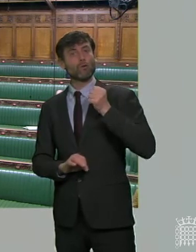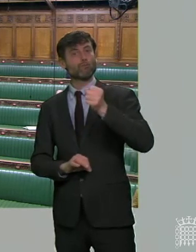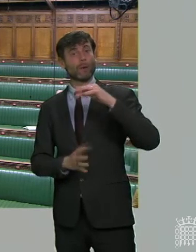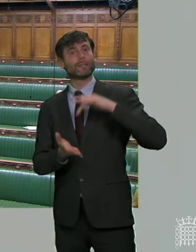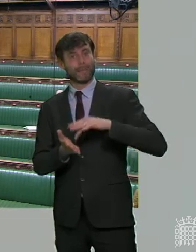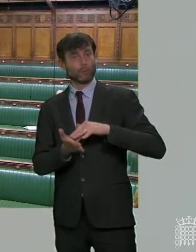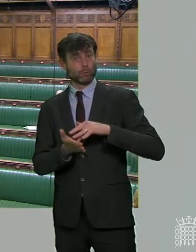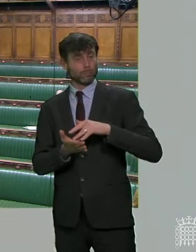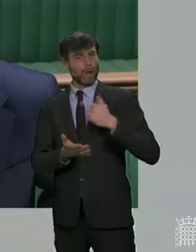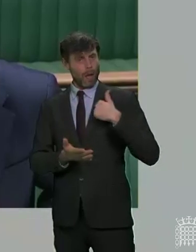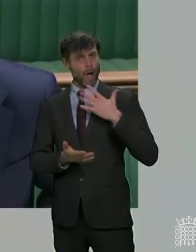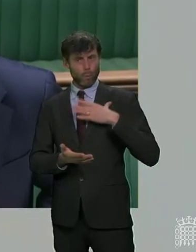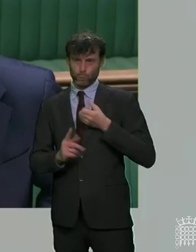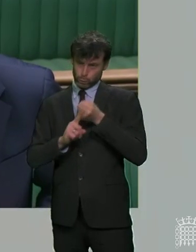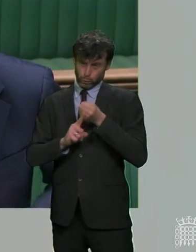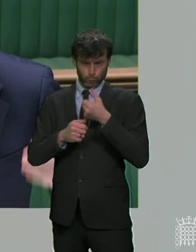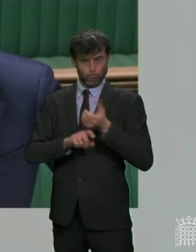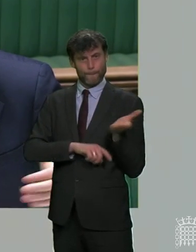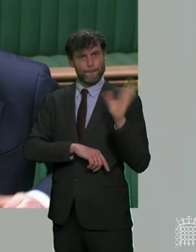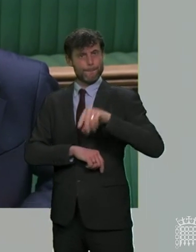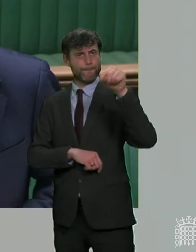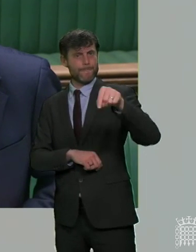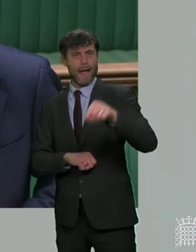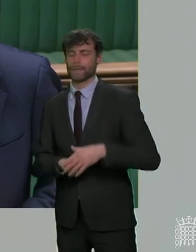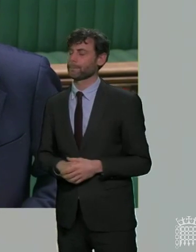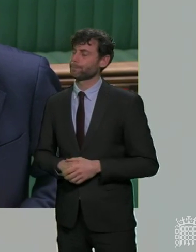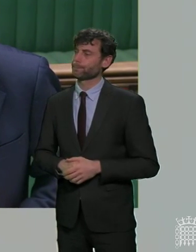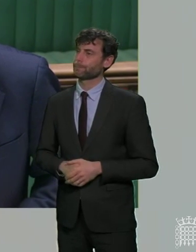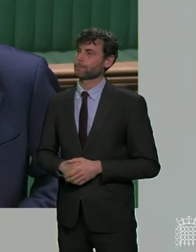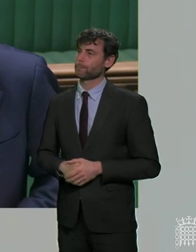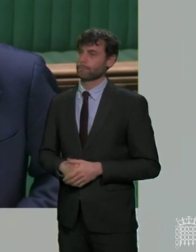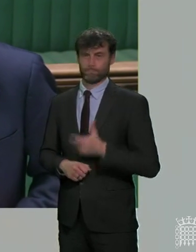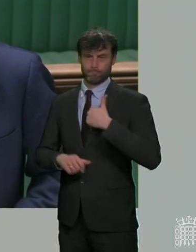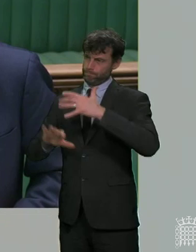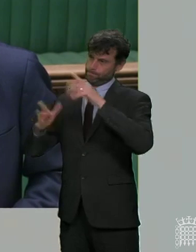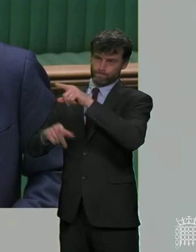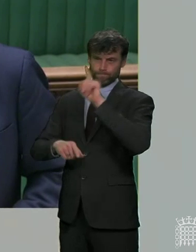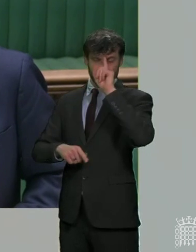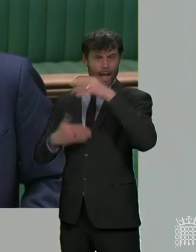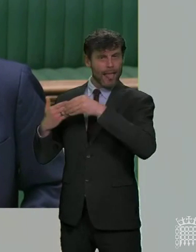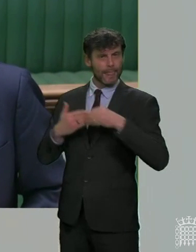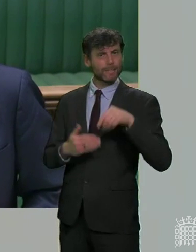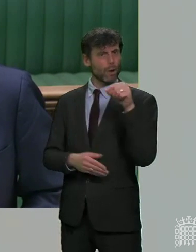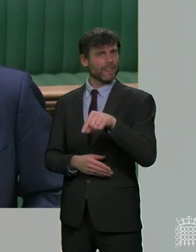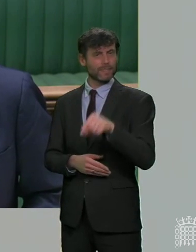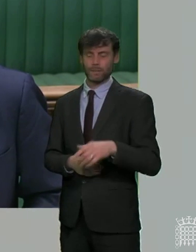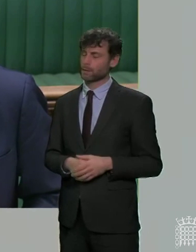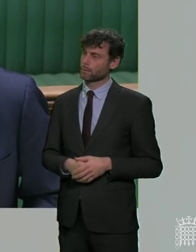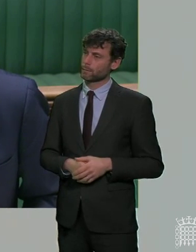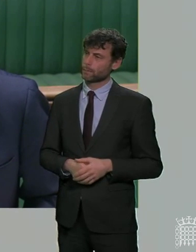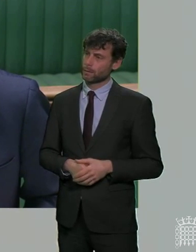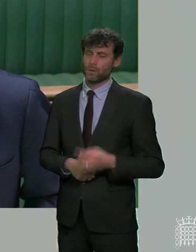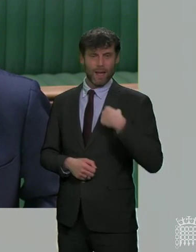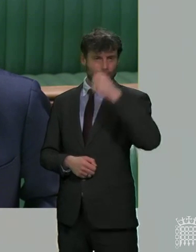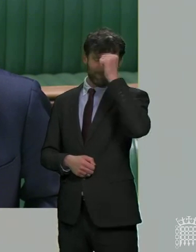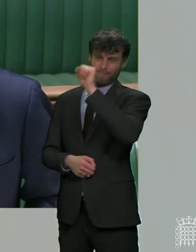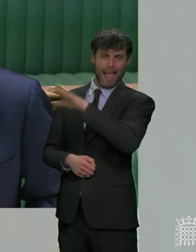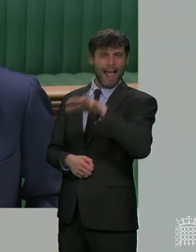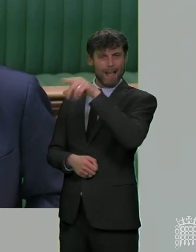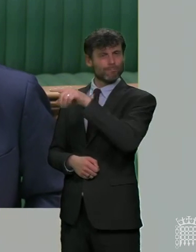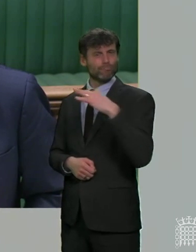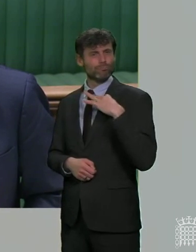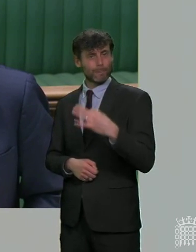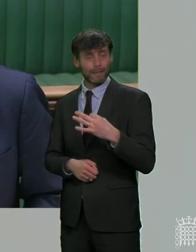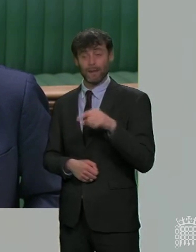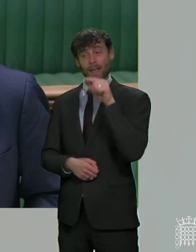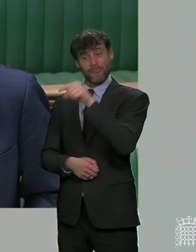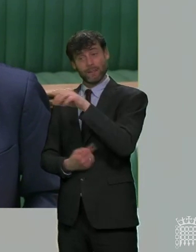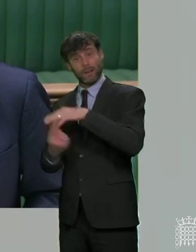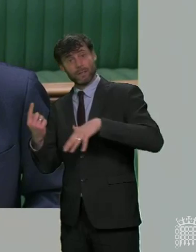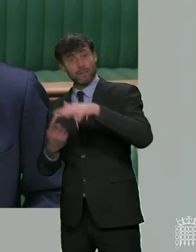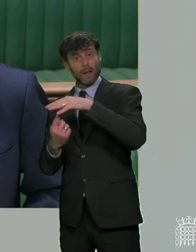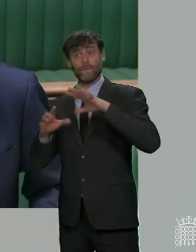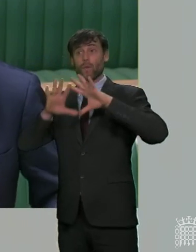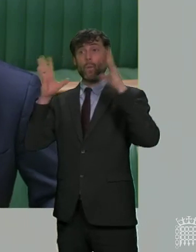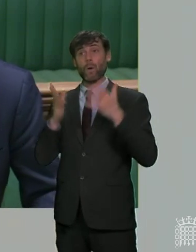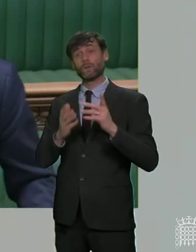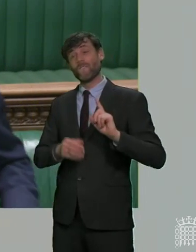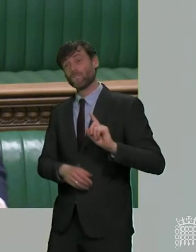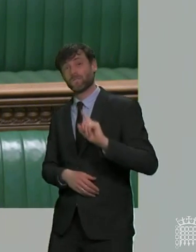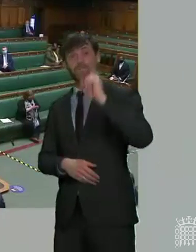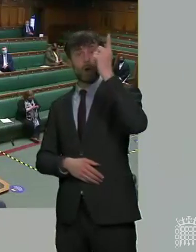I am very happy to support my honourable Friend’s initiative, and I understand that Golborne, which he represents, was the sight of the world’s first railway junction.